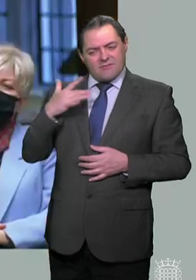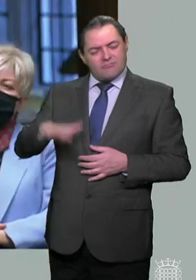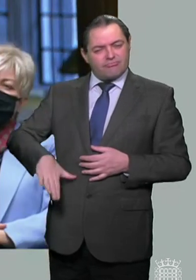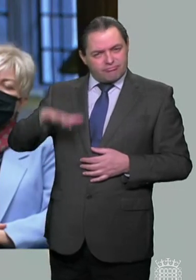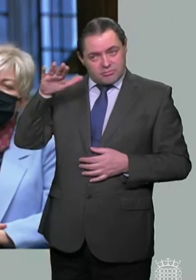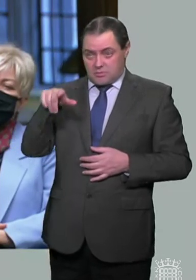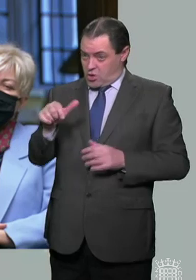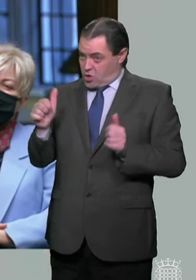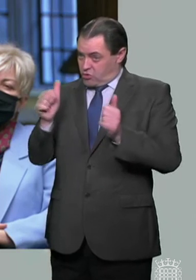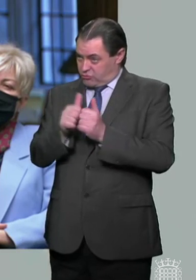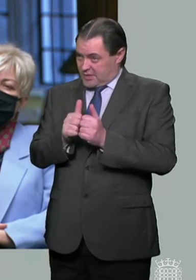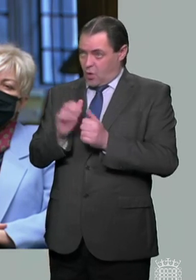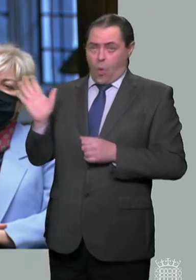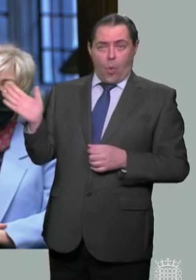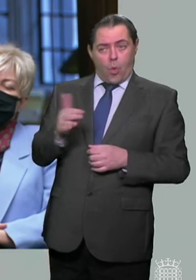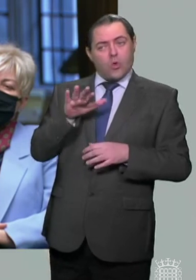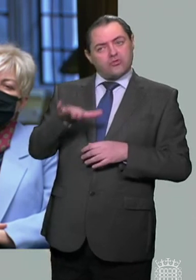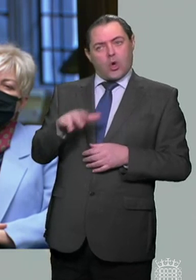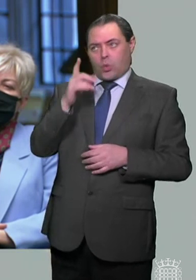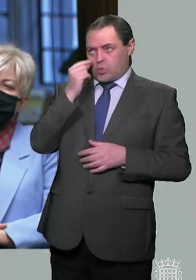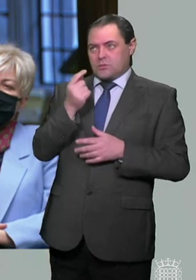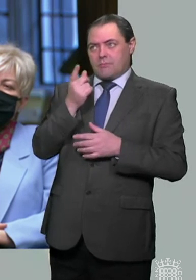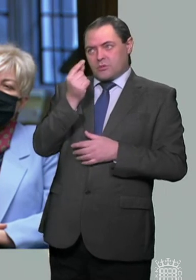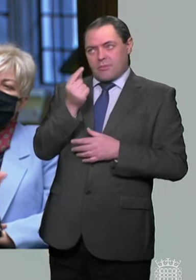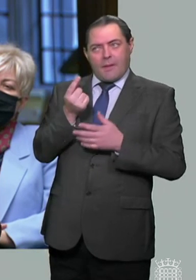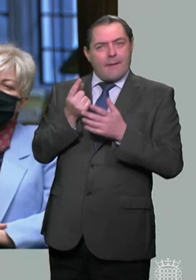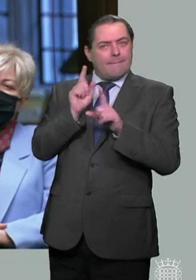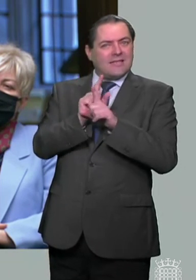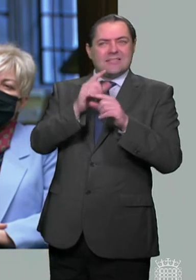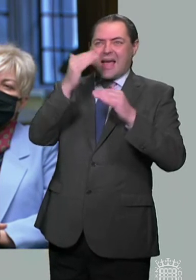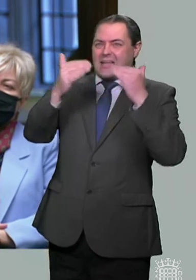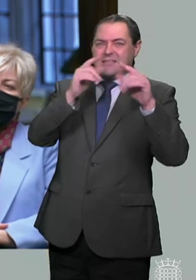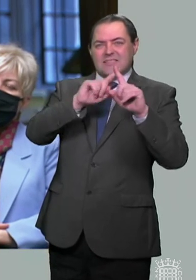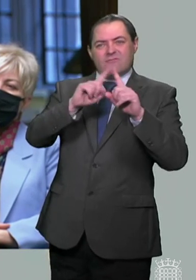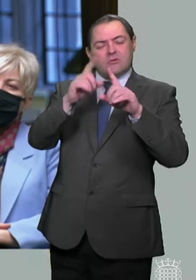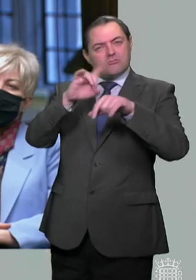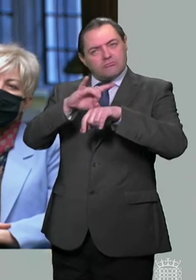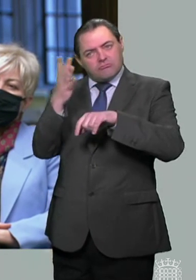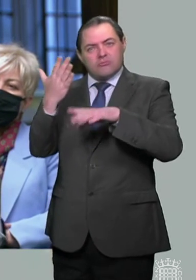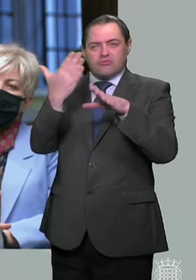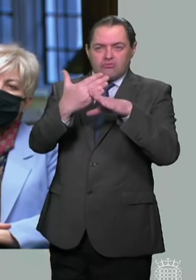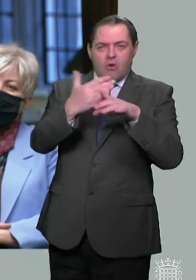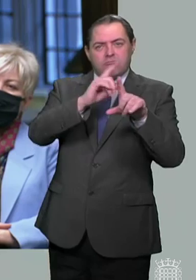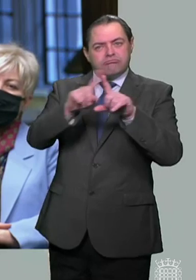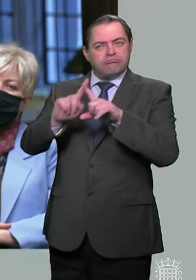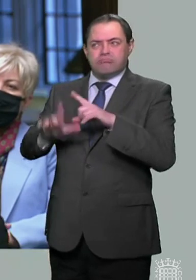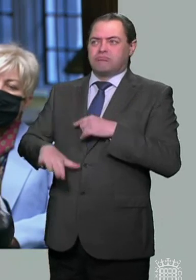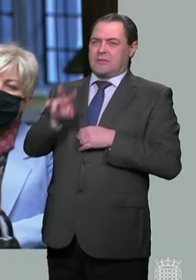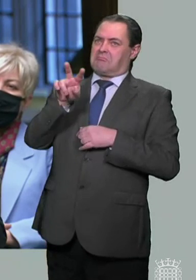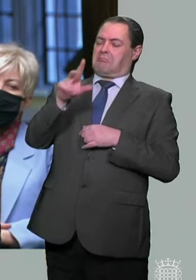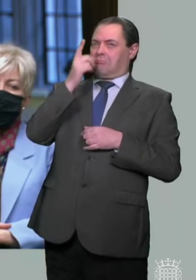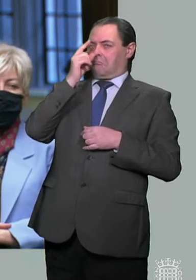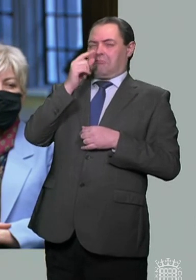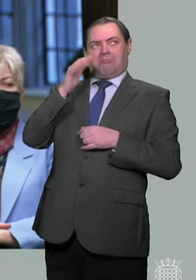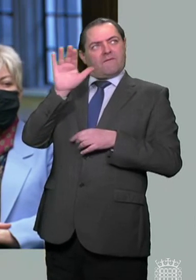Does he agree that every child should have the chance to meet adults from different professions and backgrounds to be inspired for the future?